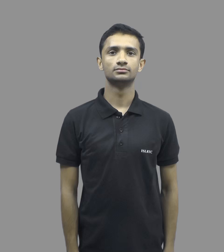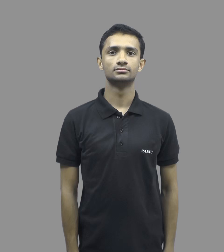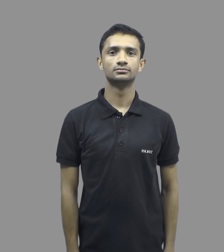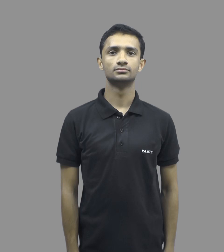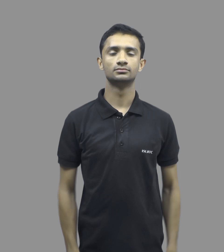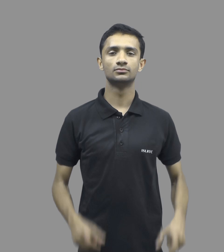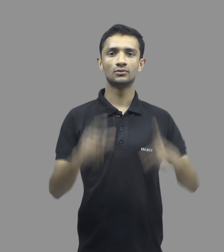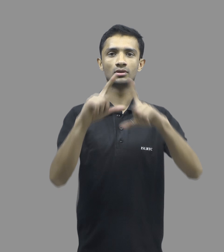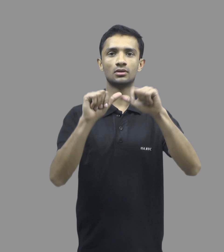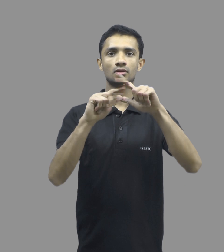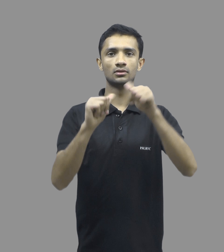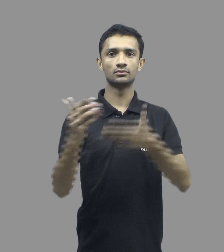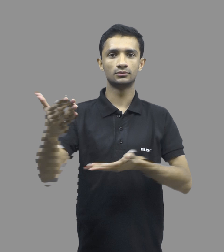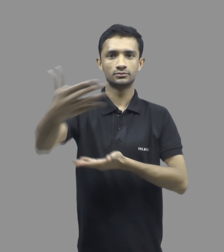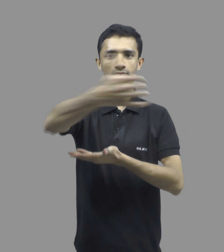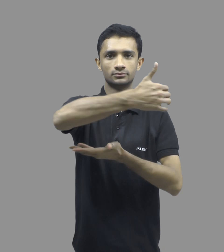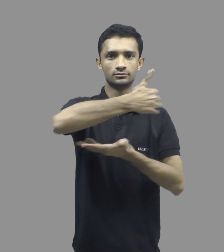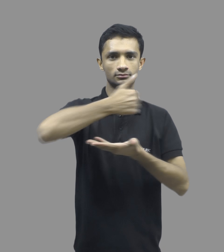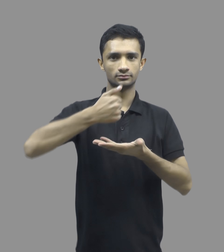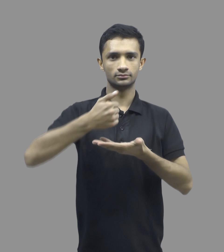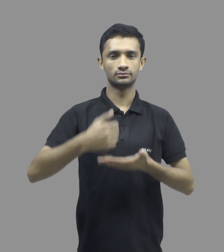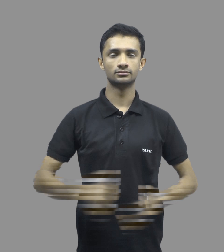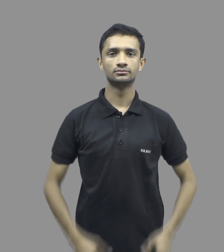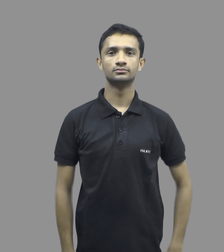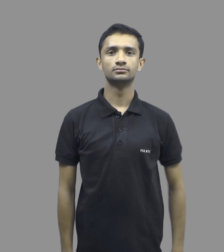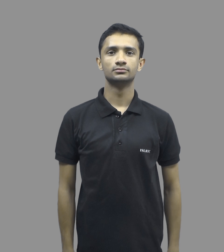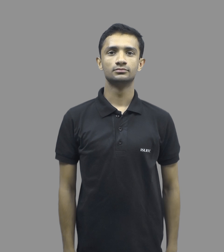Data Information Statistics